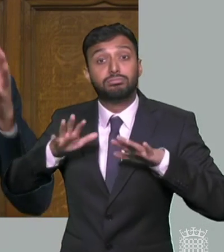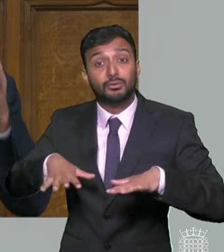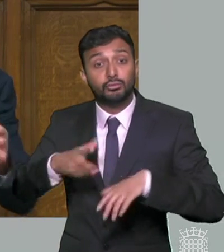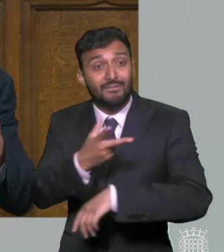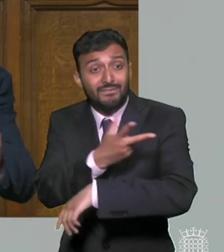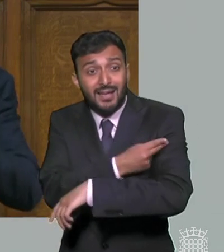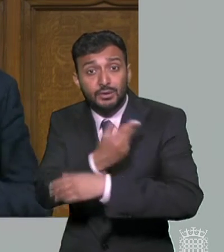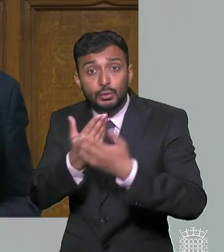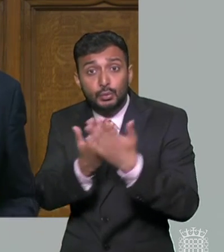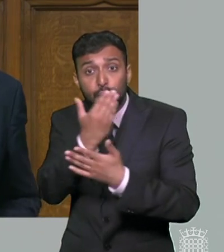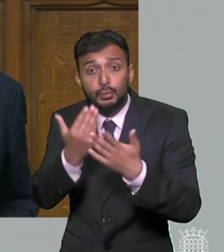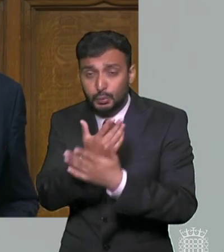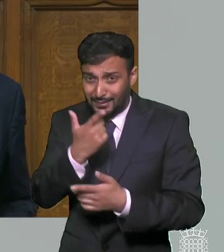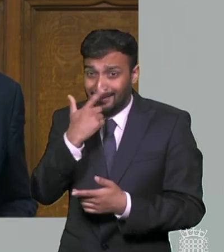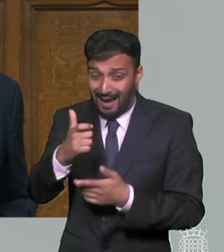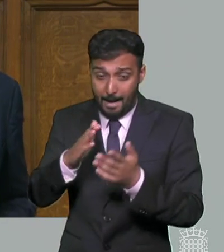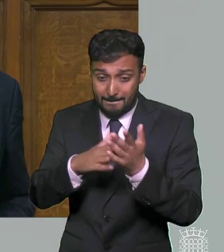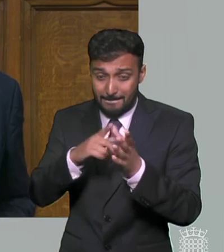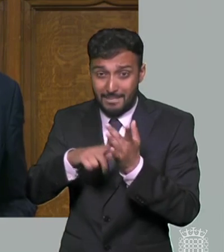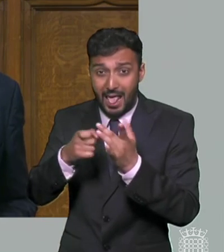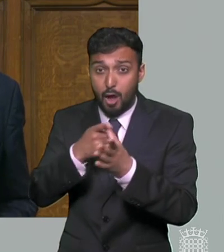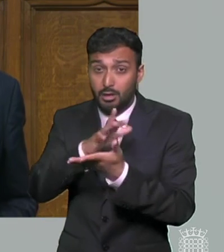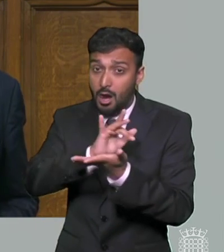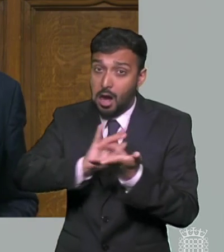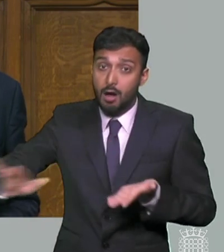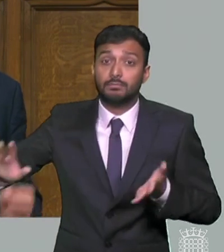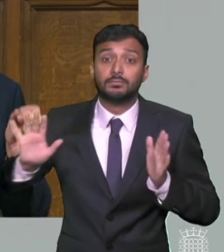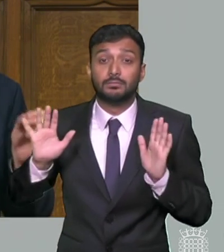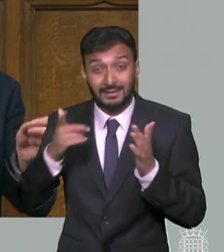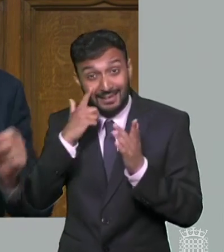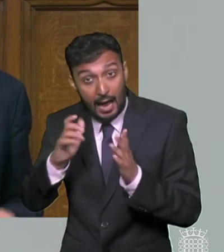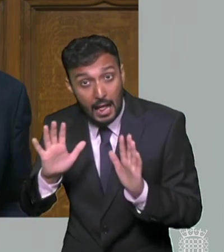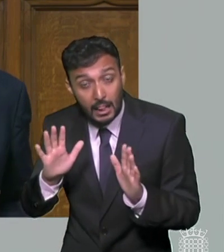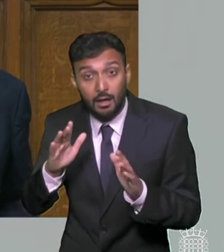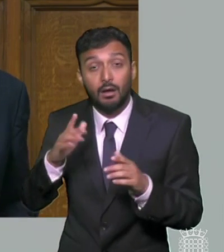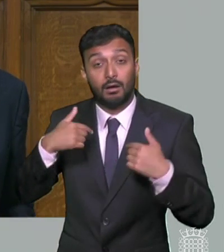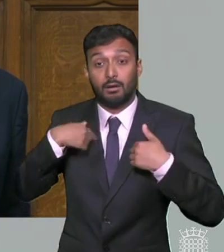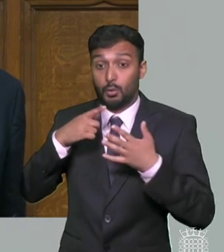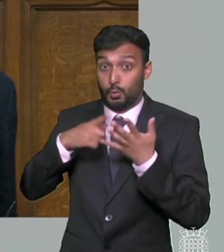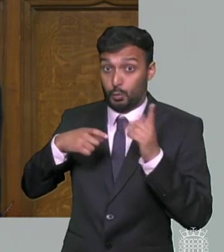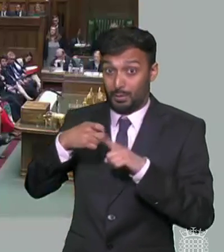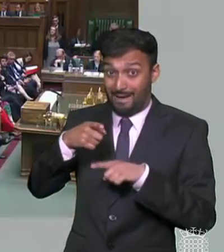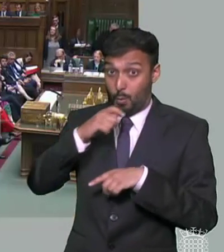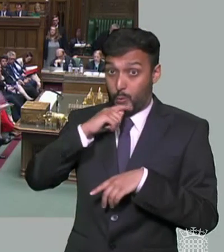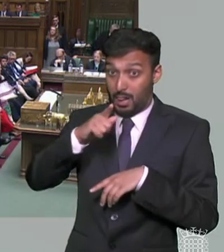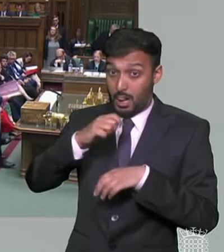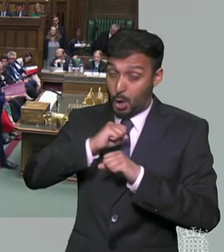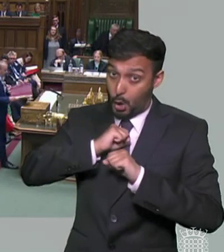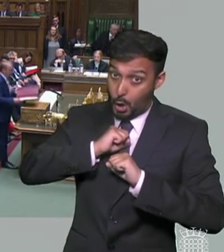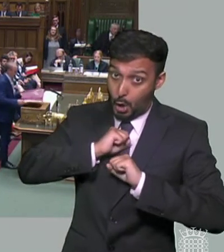Can my right honourable Friend please confirm that the UK will fulfil its full commitment to the Global Fund?